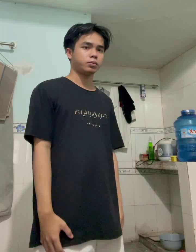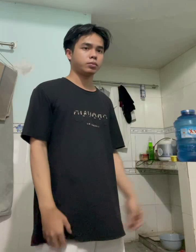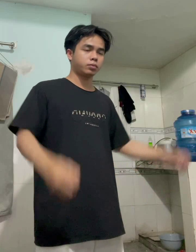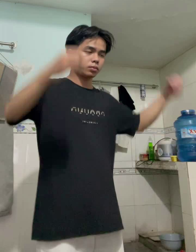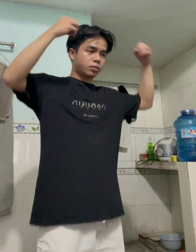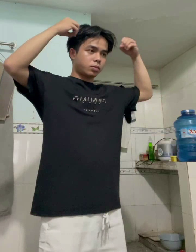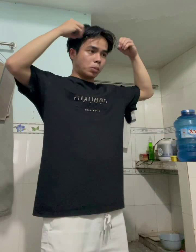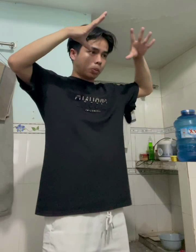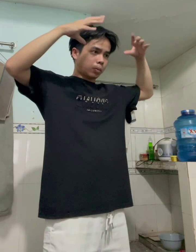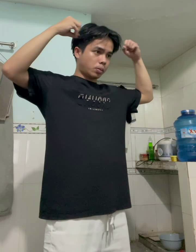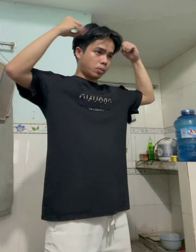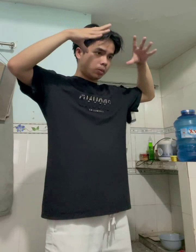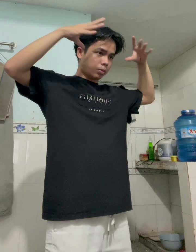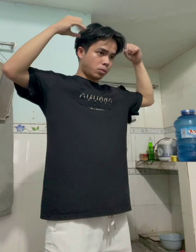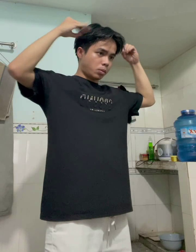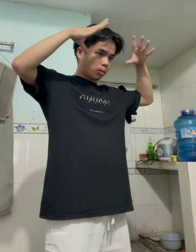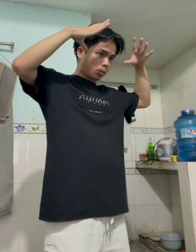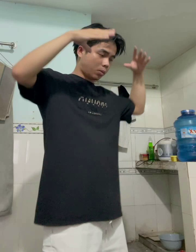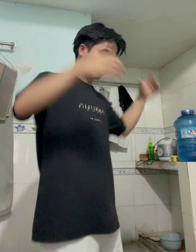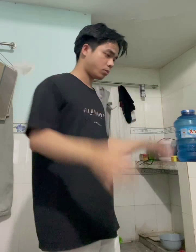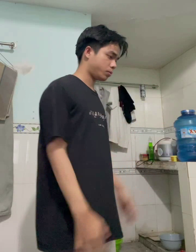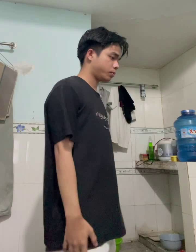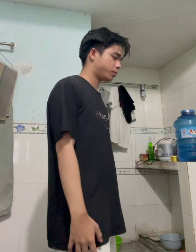mua